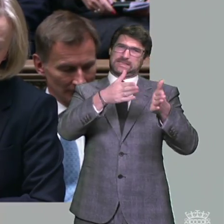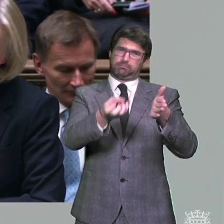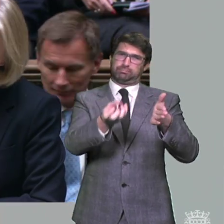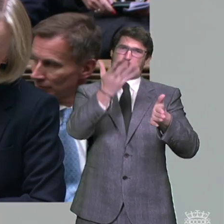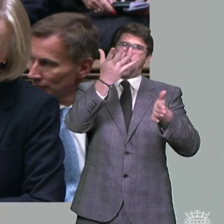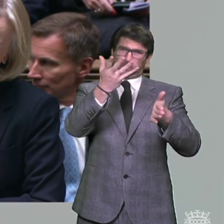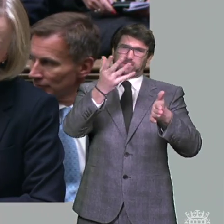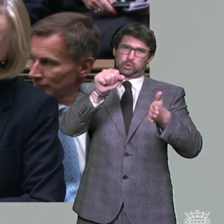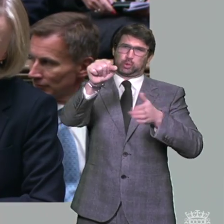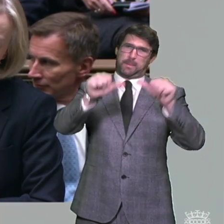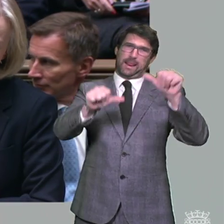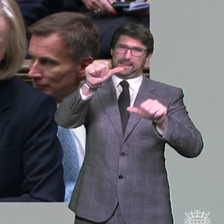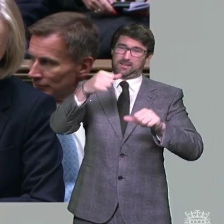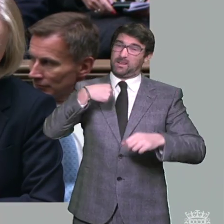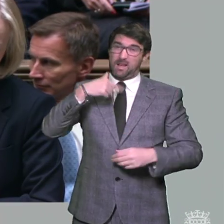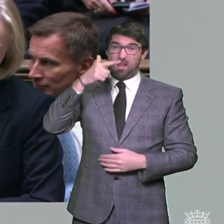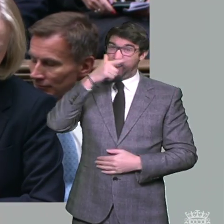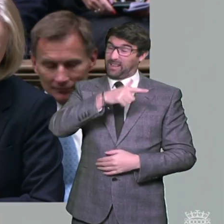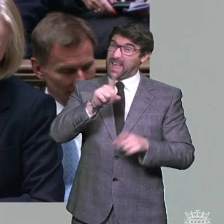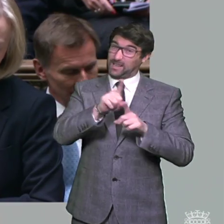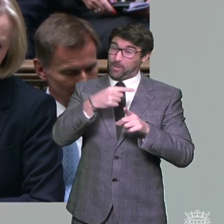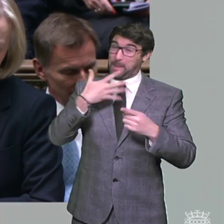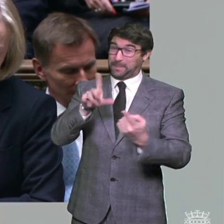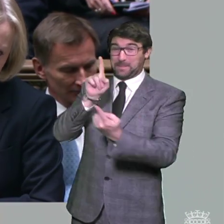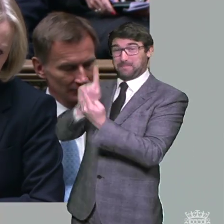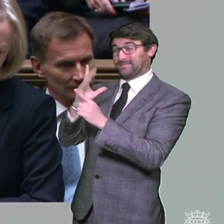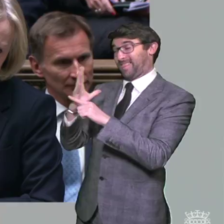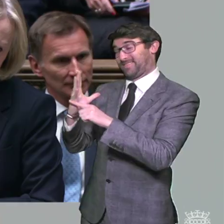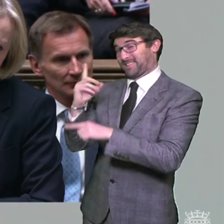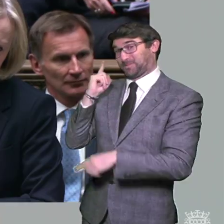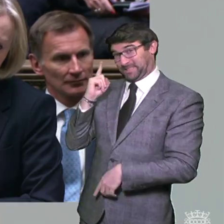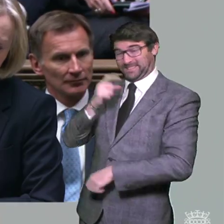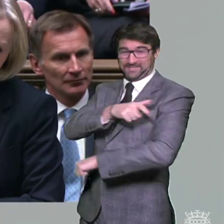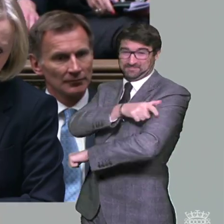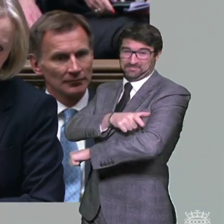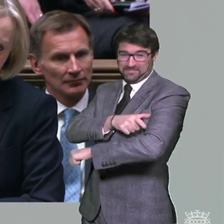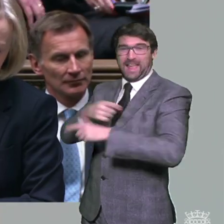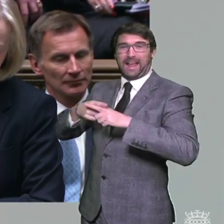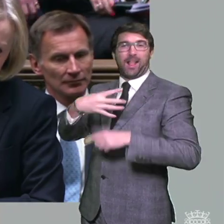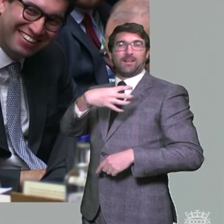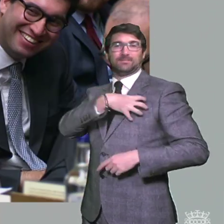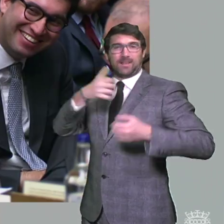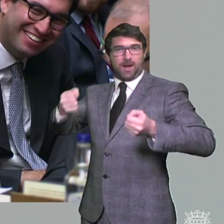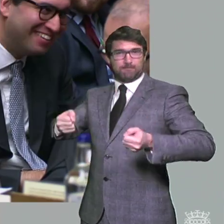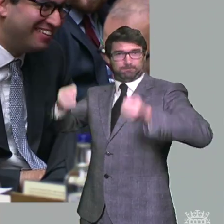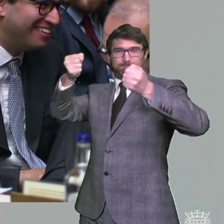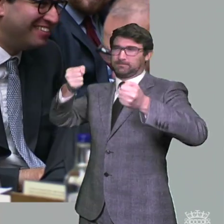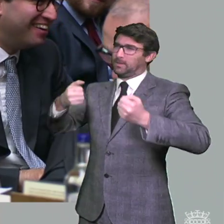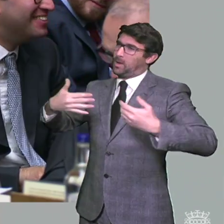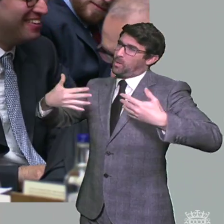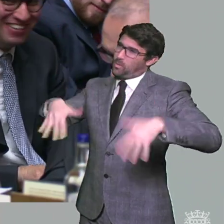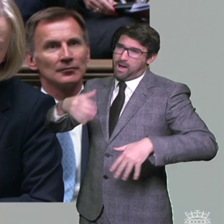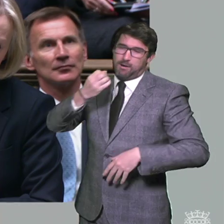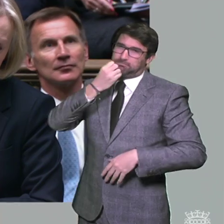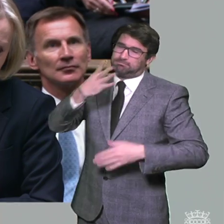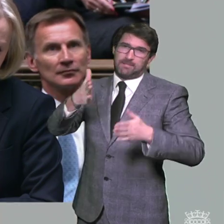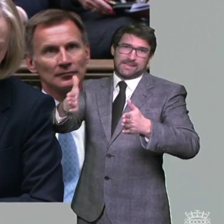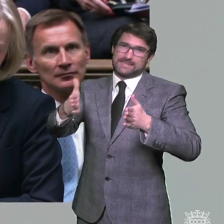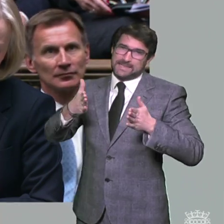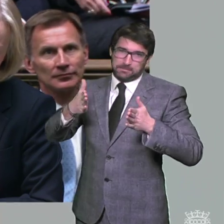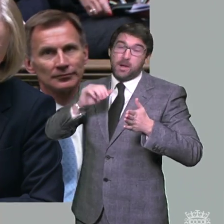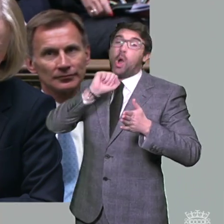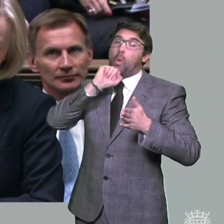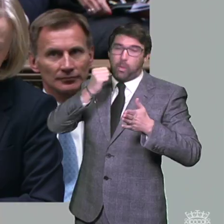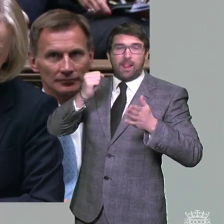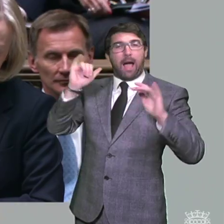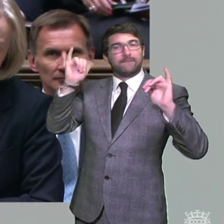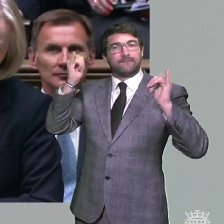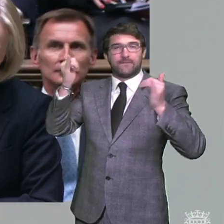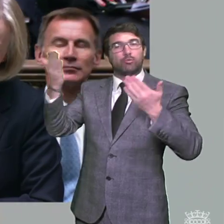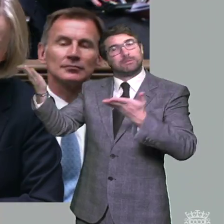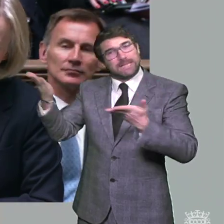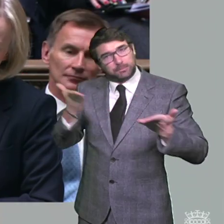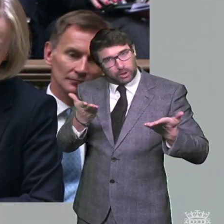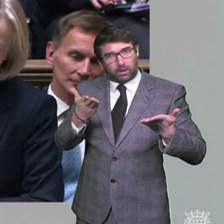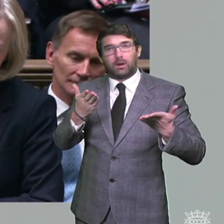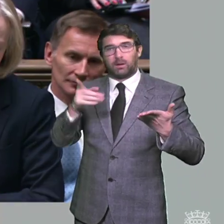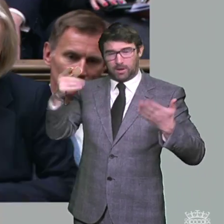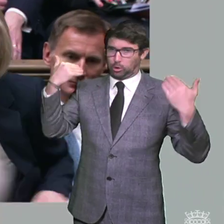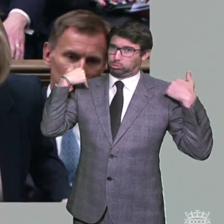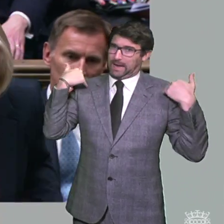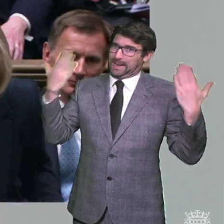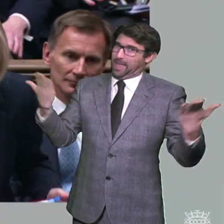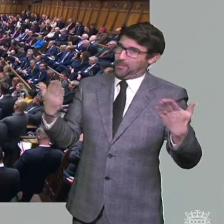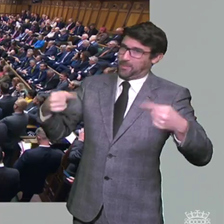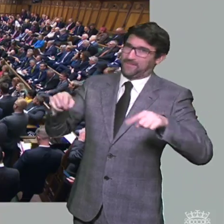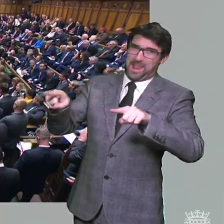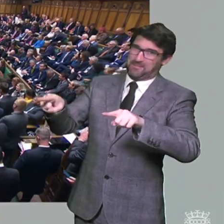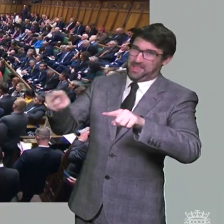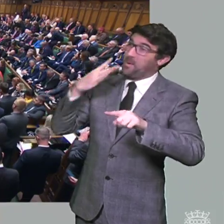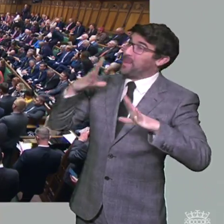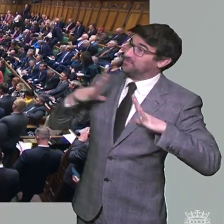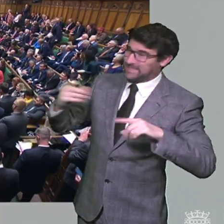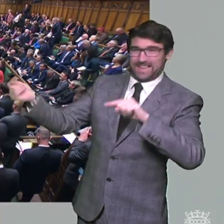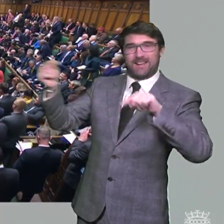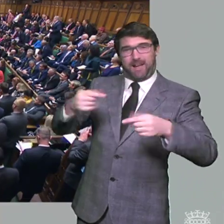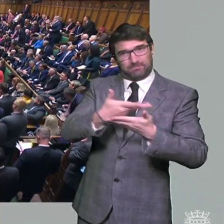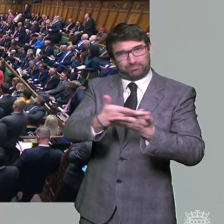I had the huge privilege of meeting the Lionesses last week—a fantastic team who won a major tournament for us—and we will host a Downing Street reception as soon as their training programme makes them available.